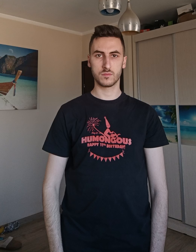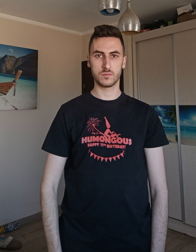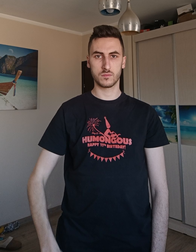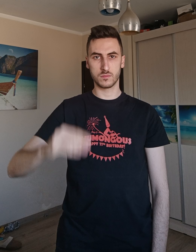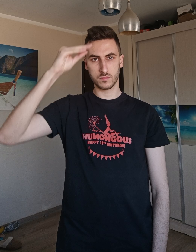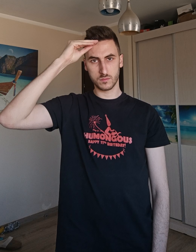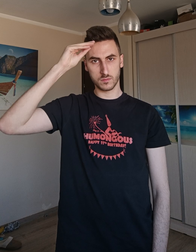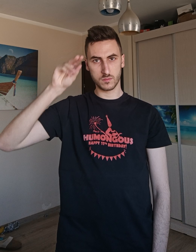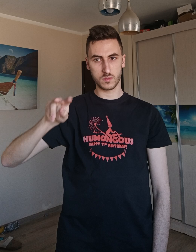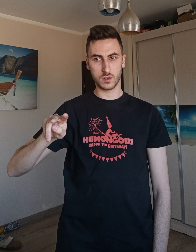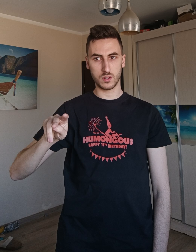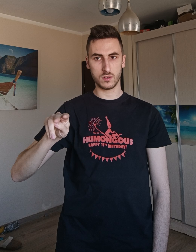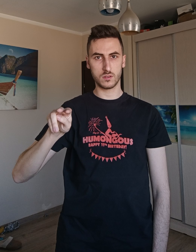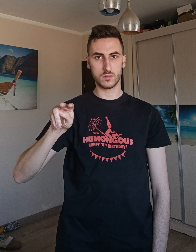אח